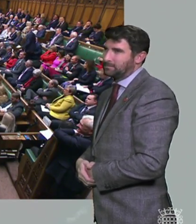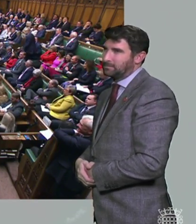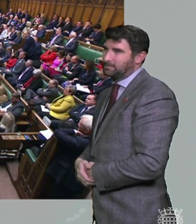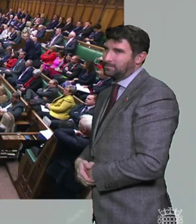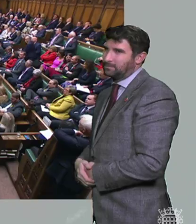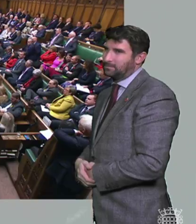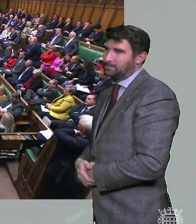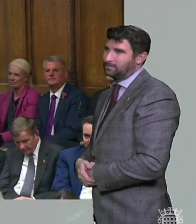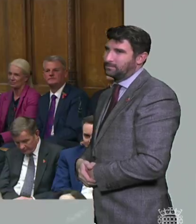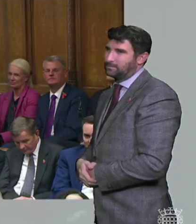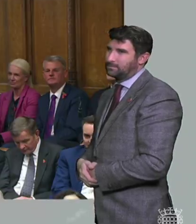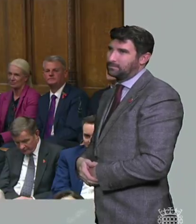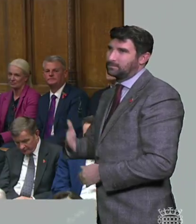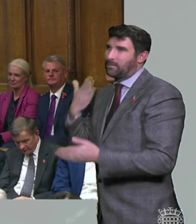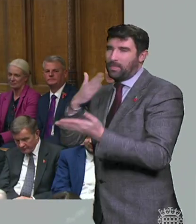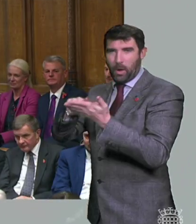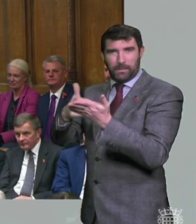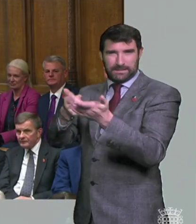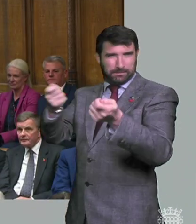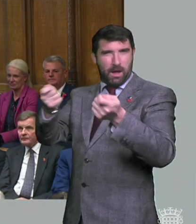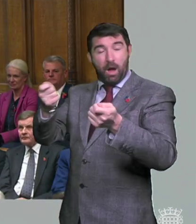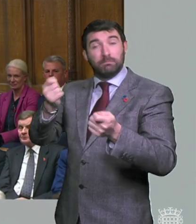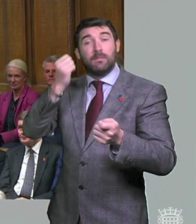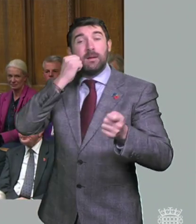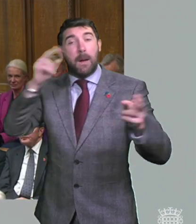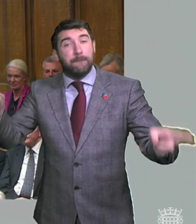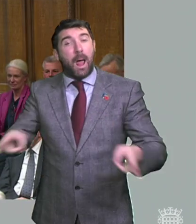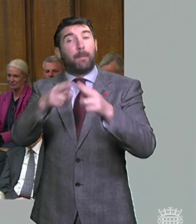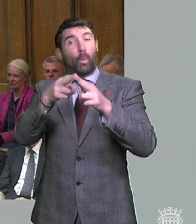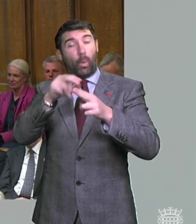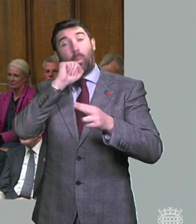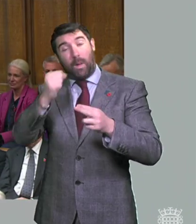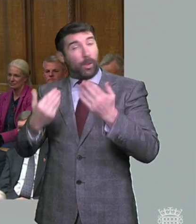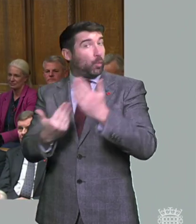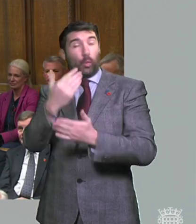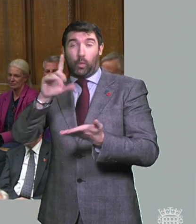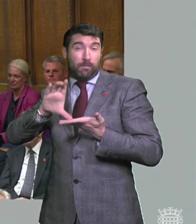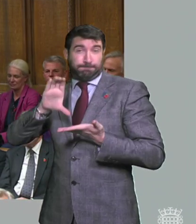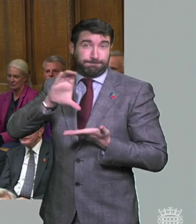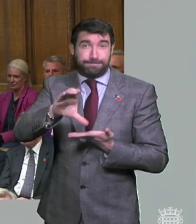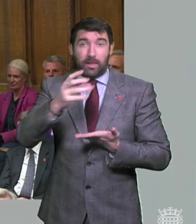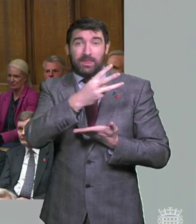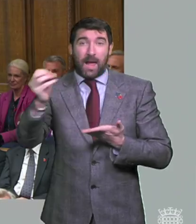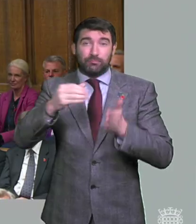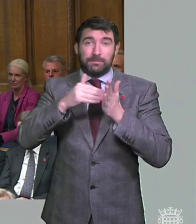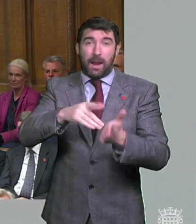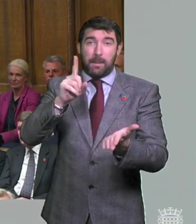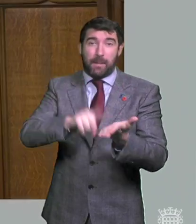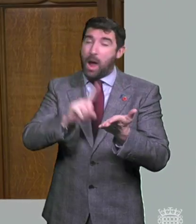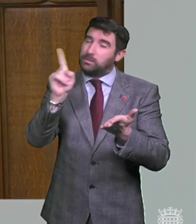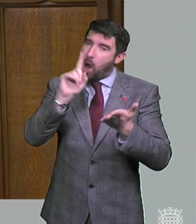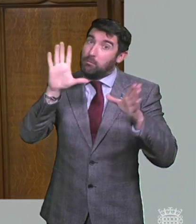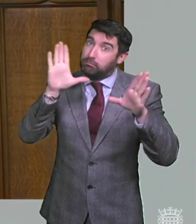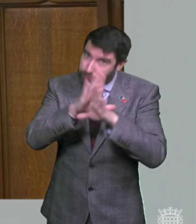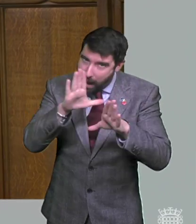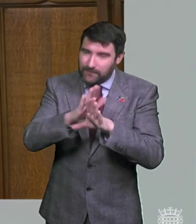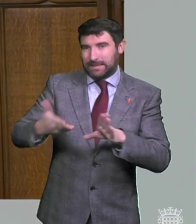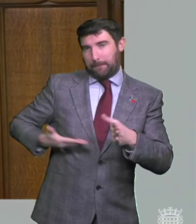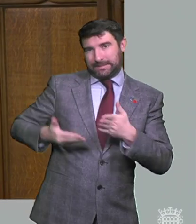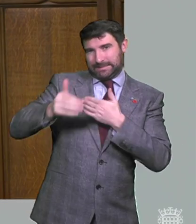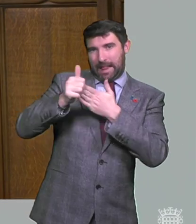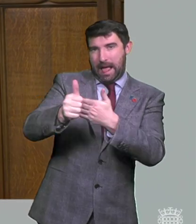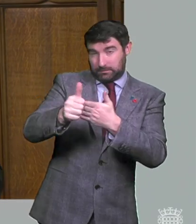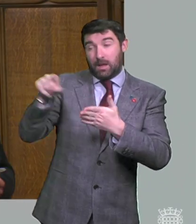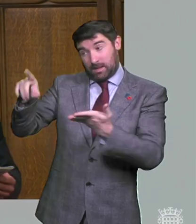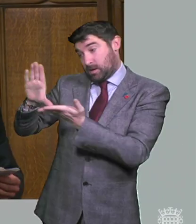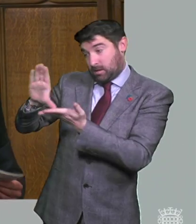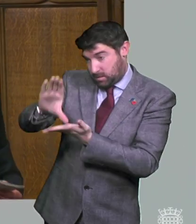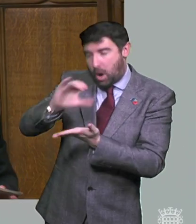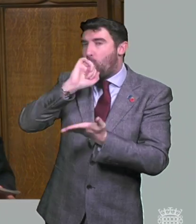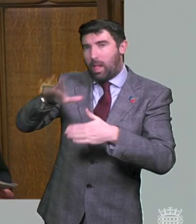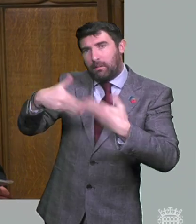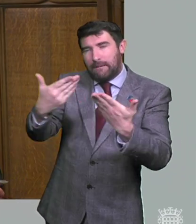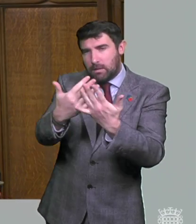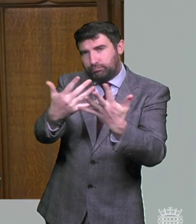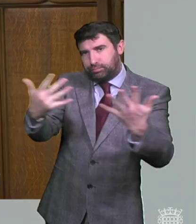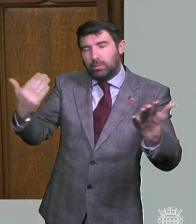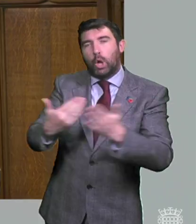Blackpool is due to benefit from a £300 million private sector-led regeneration project that will deliver thousands of new jobs for my constituents over the years ahead.